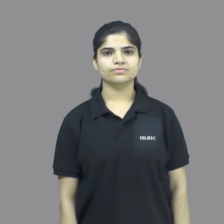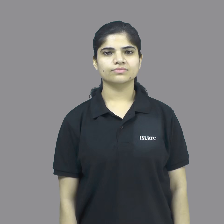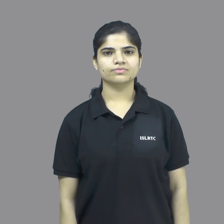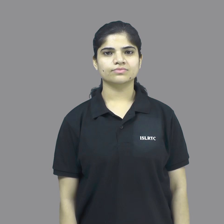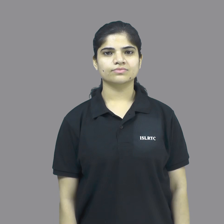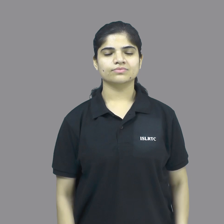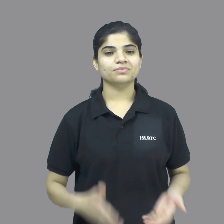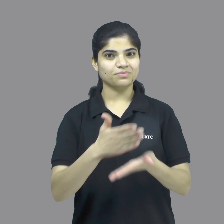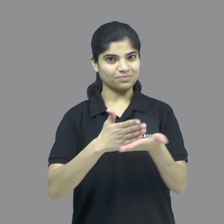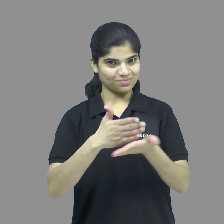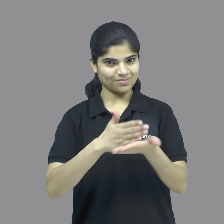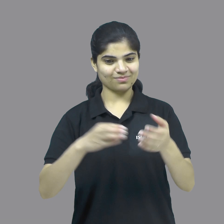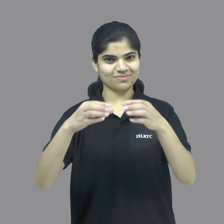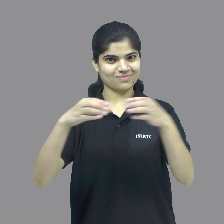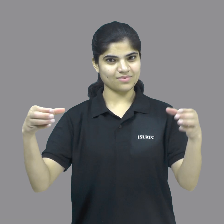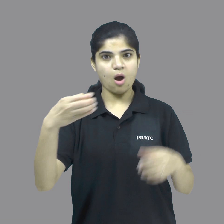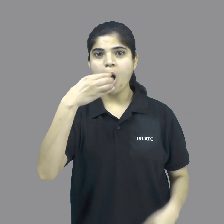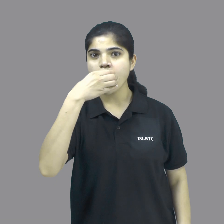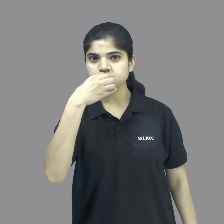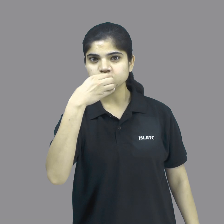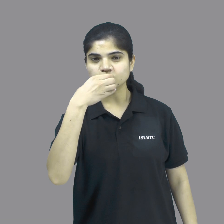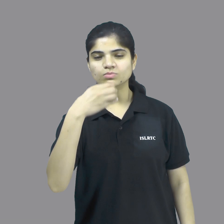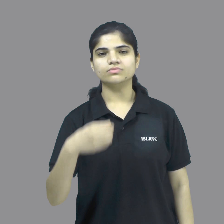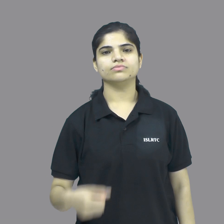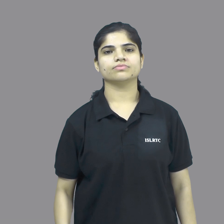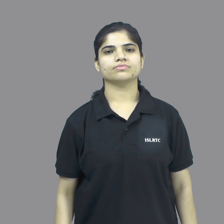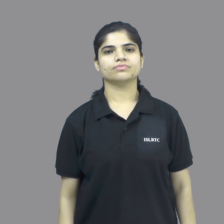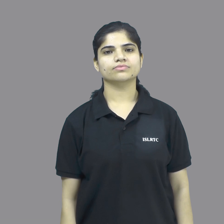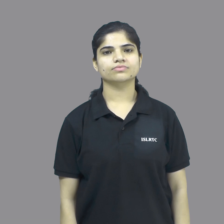Pastry